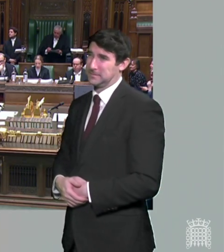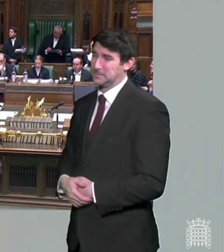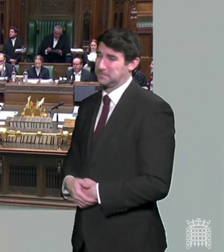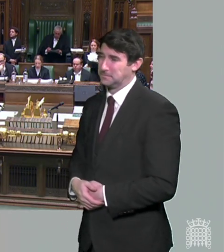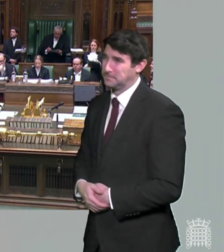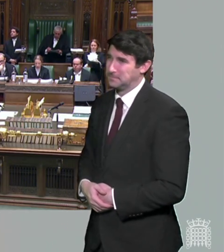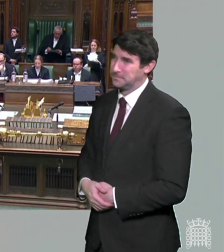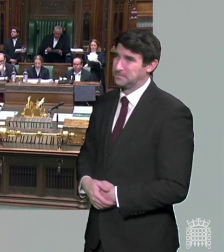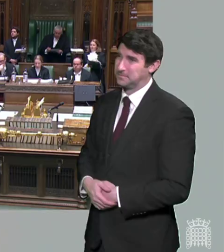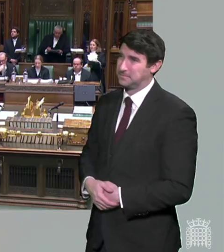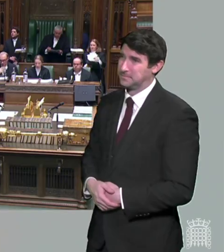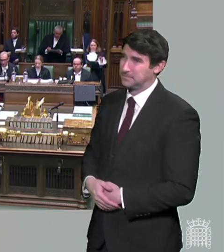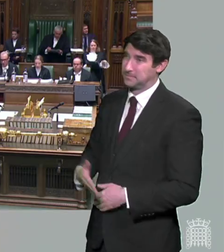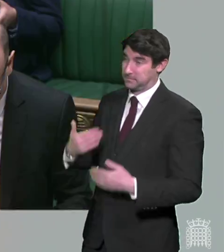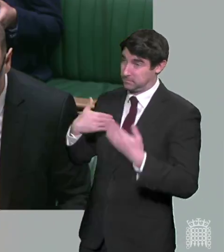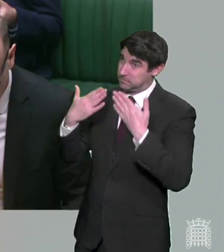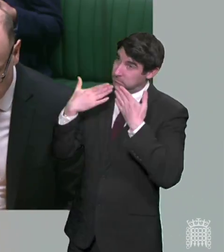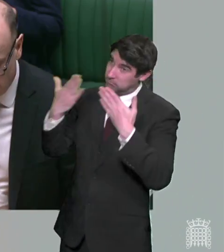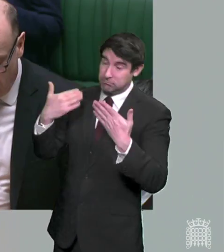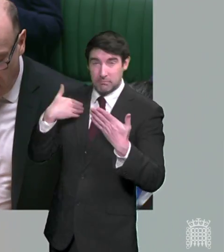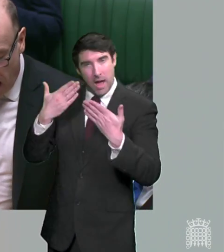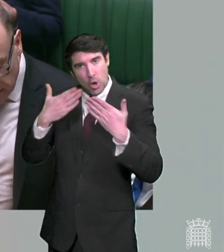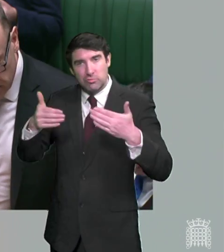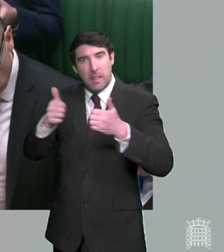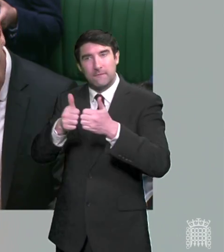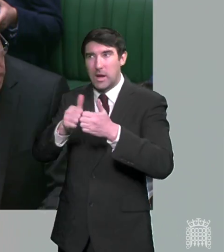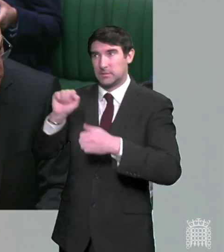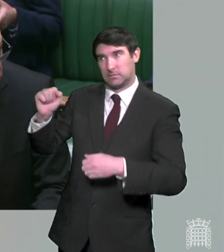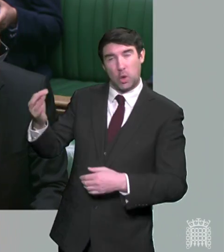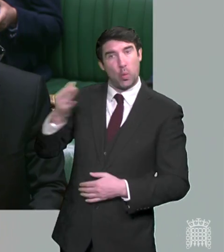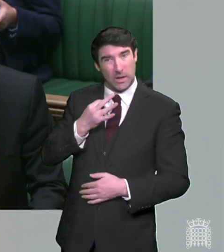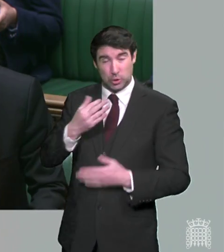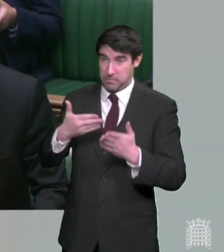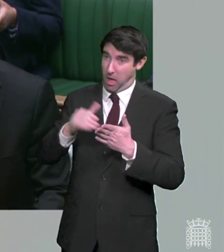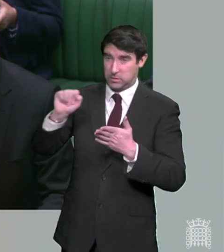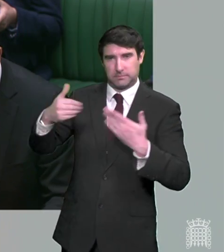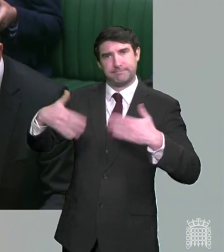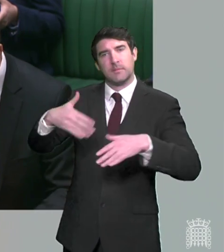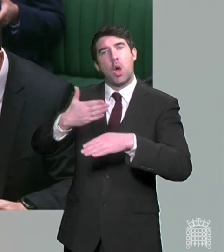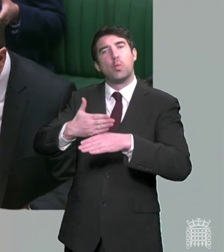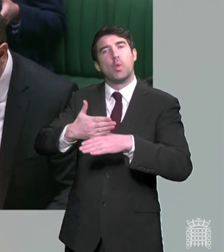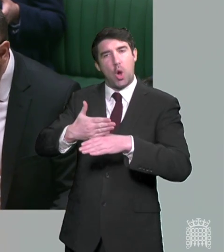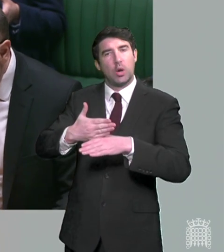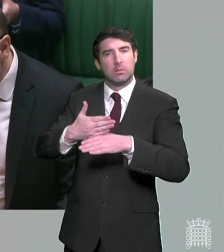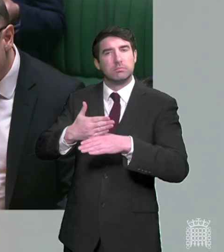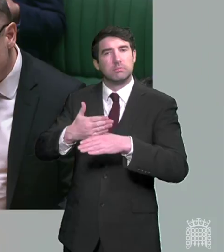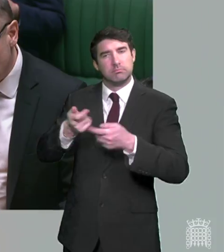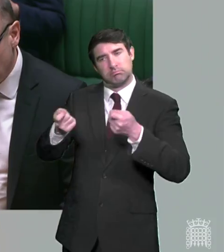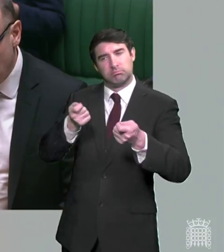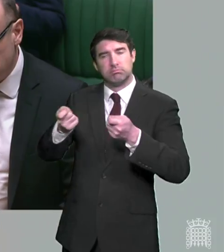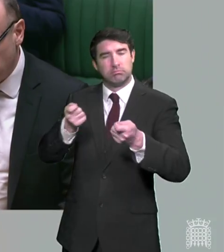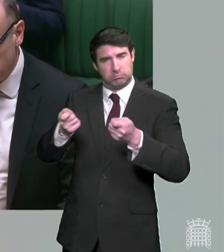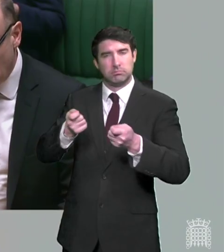I thank my right honourable and learned Friend for his question and for the work he does in chairing the UK-EU Parliamentary Partnership Assembly.